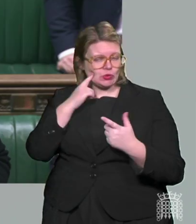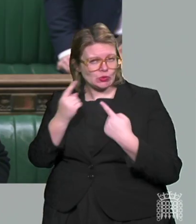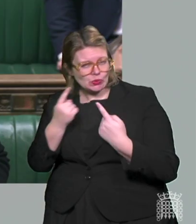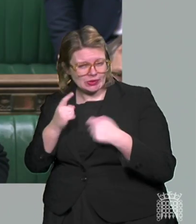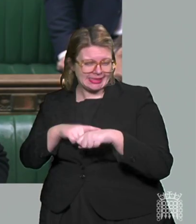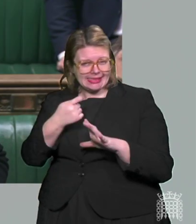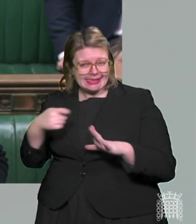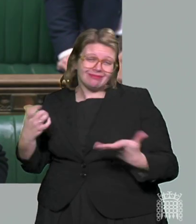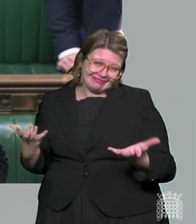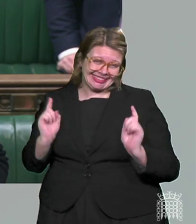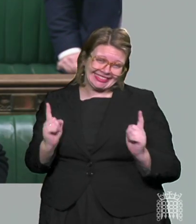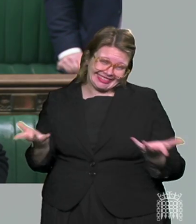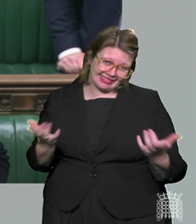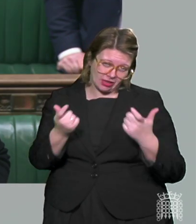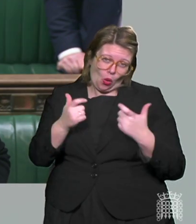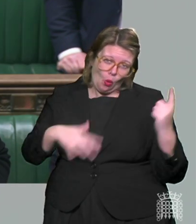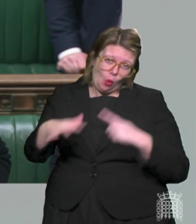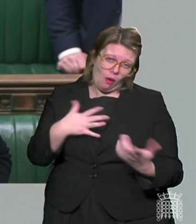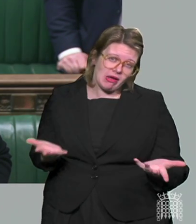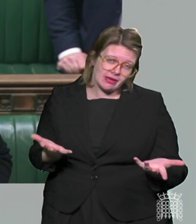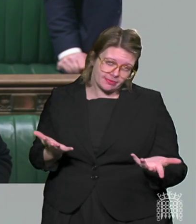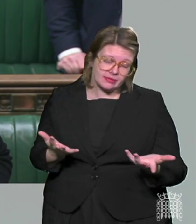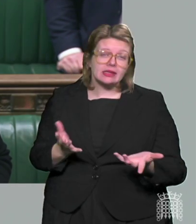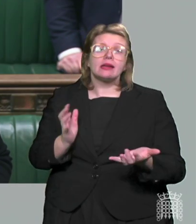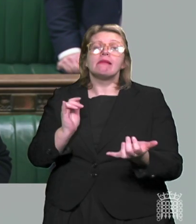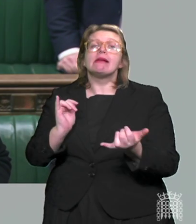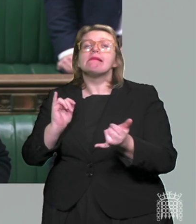On some things, however, we can clearly be less accommodating.